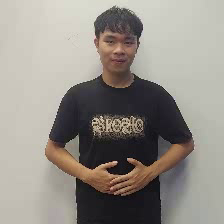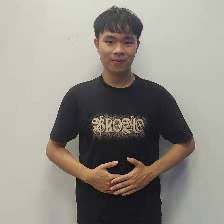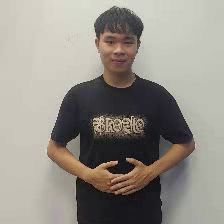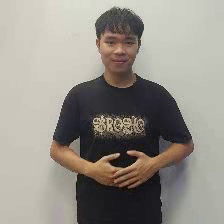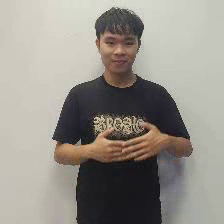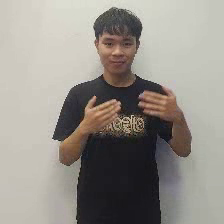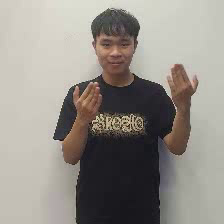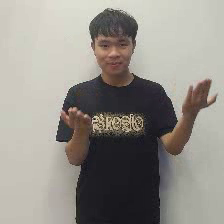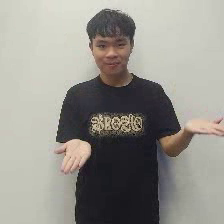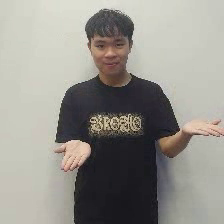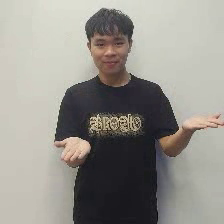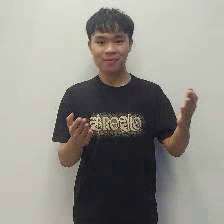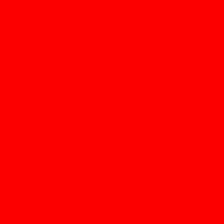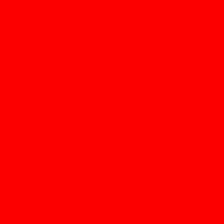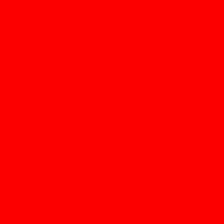Hôm nay